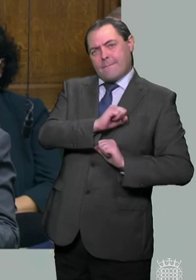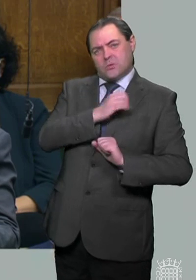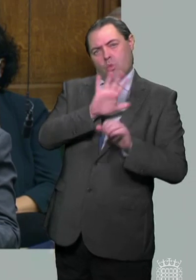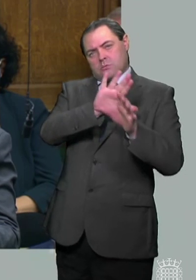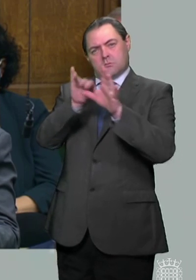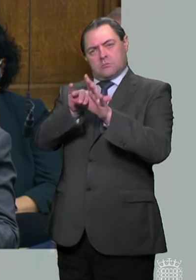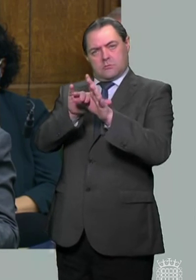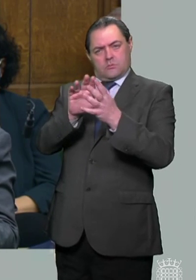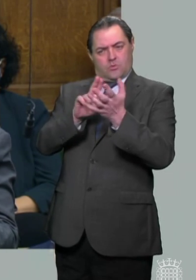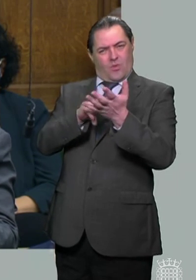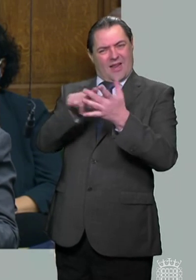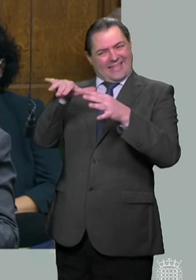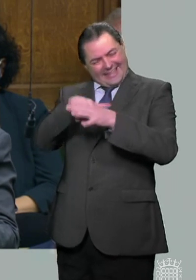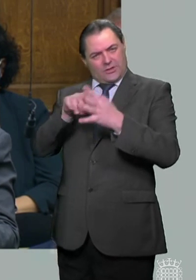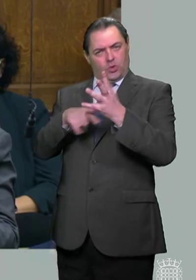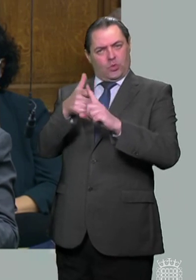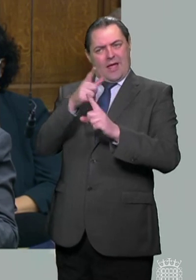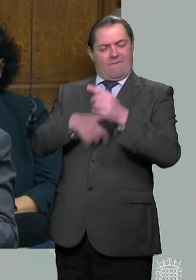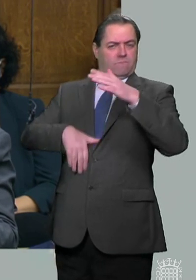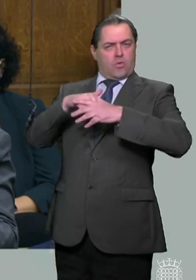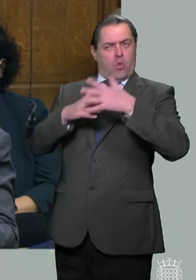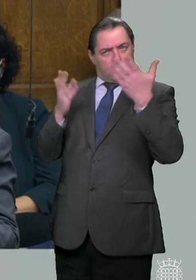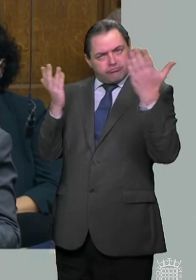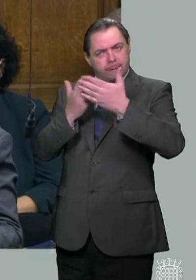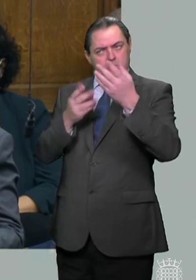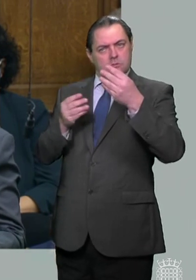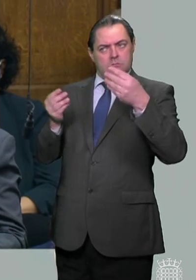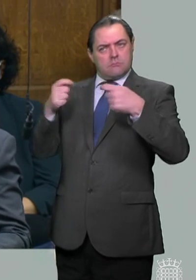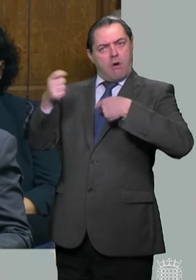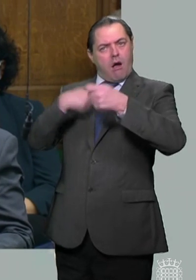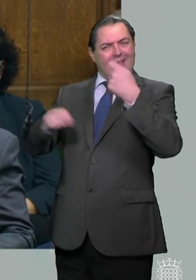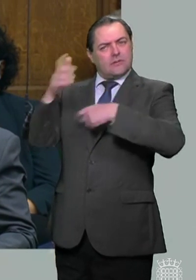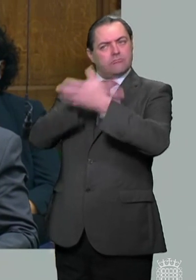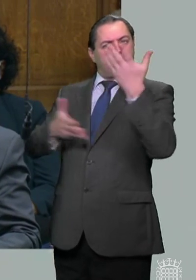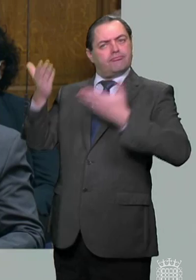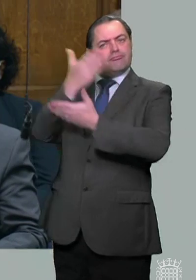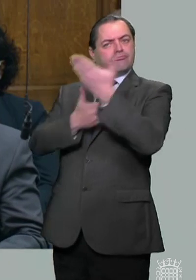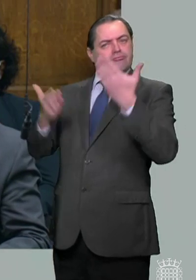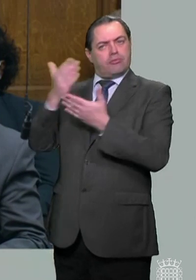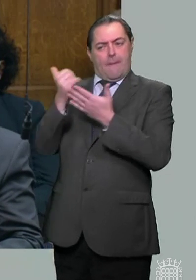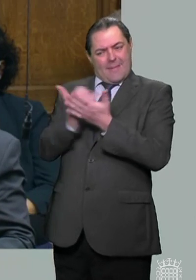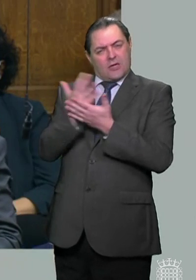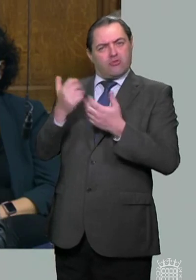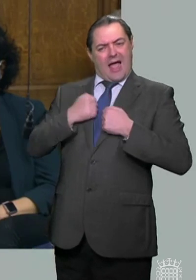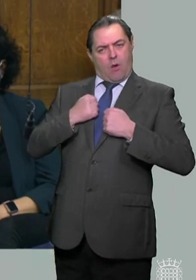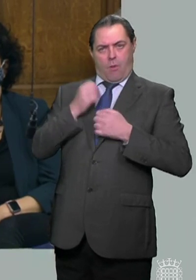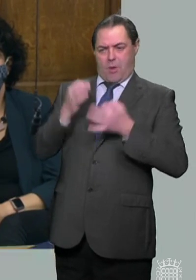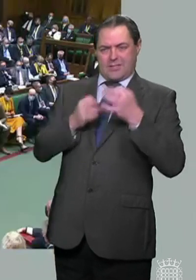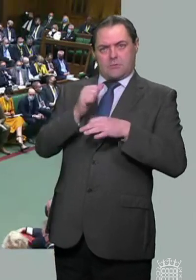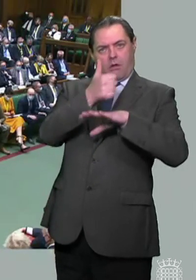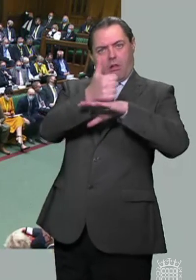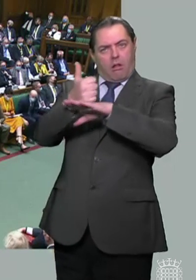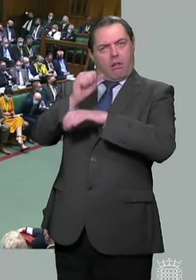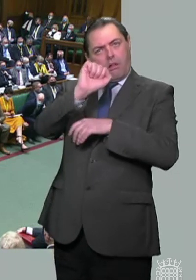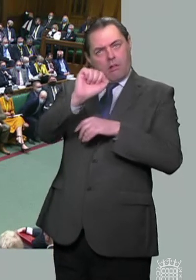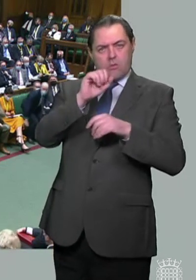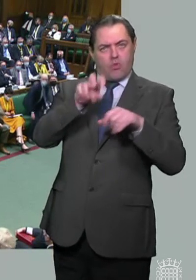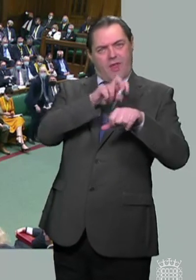to restore Northern Ireland’s place fully within the UK internal market and to safeguard the political institutions in Northern Ireland?